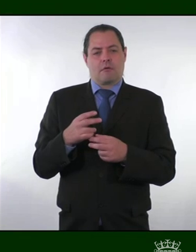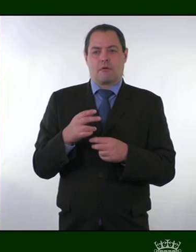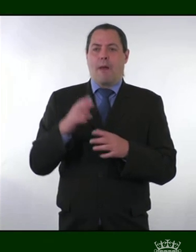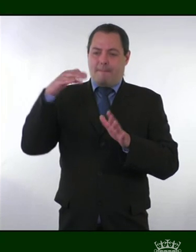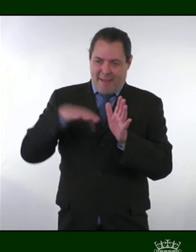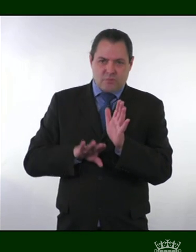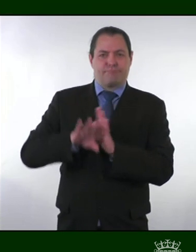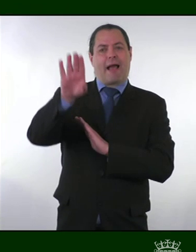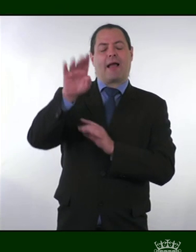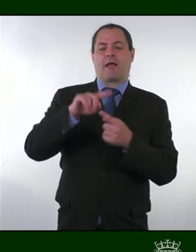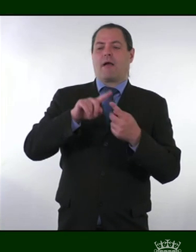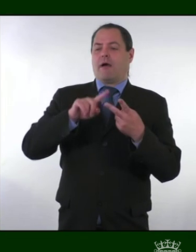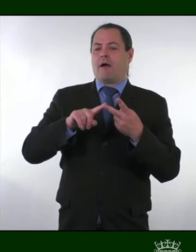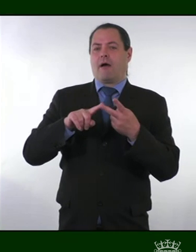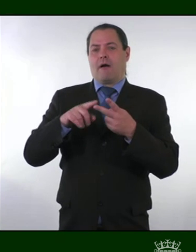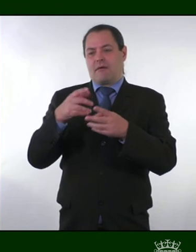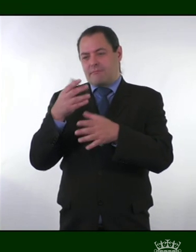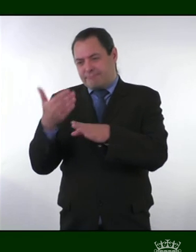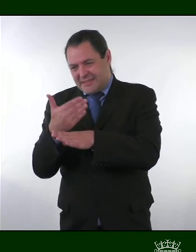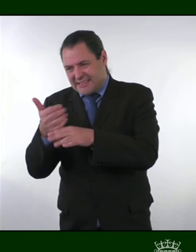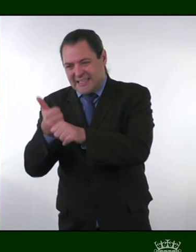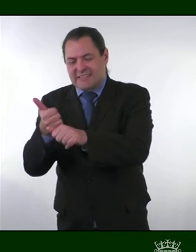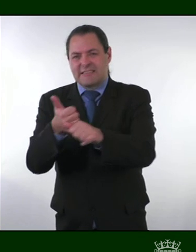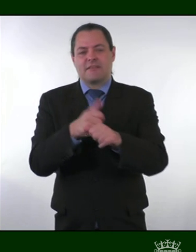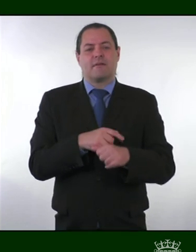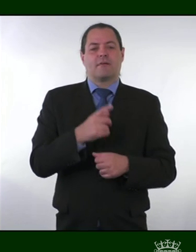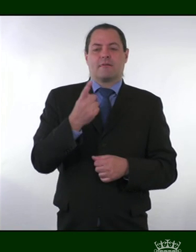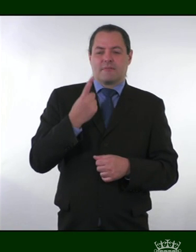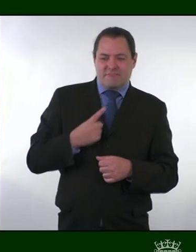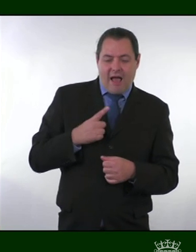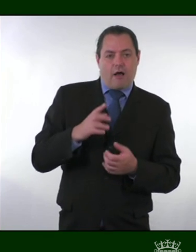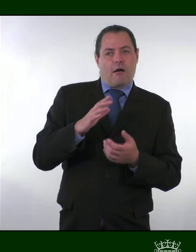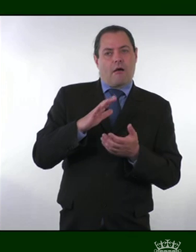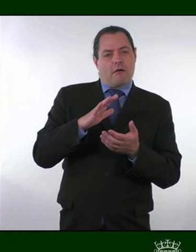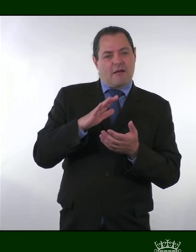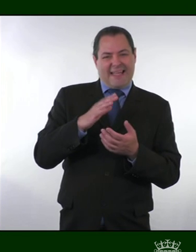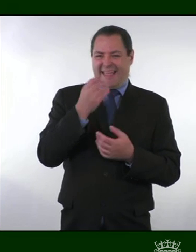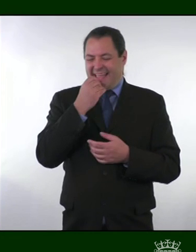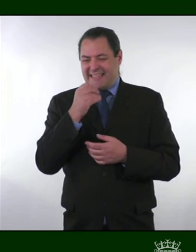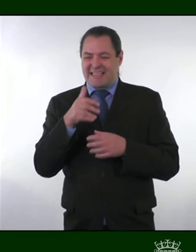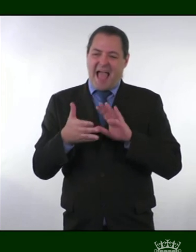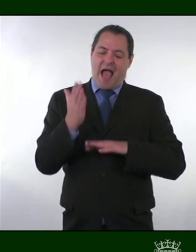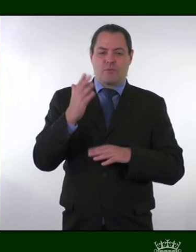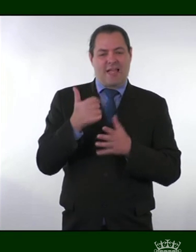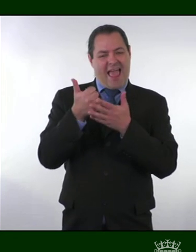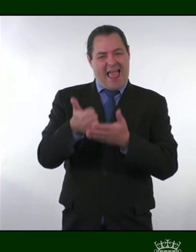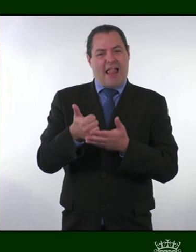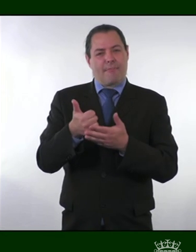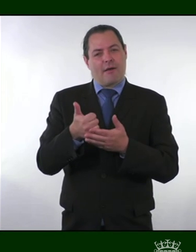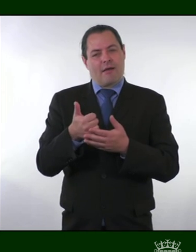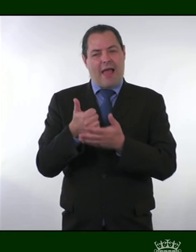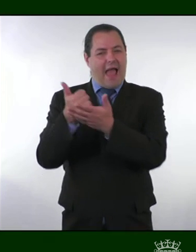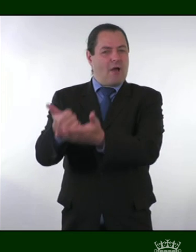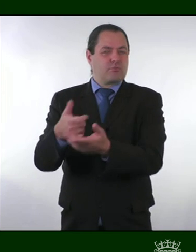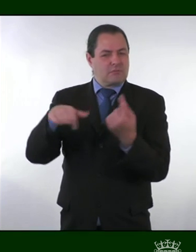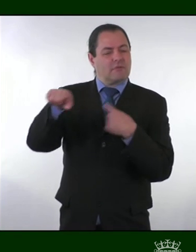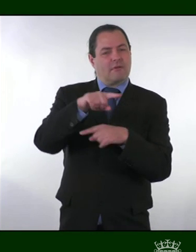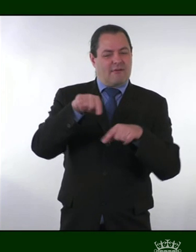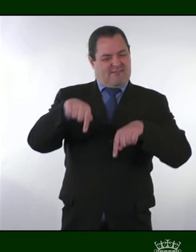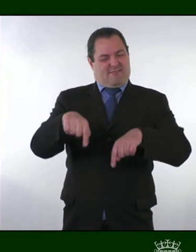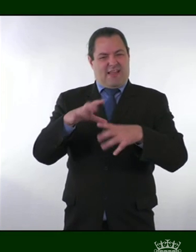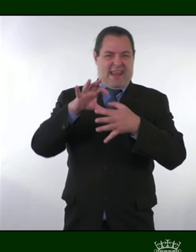He mentions the tourism and hospitality sector, and we have made huge investments in those, including the very successful eat out to help out scheme that we have been running.